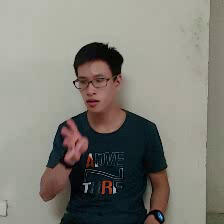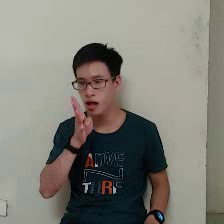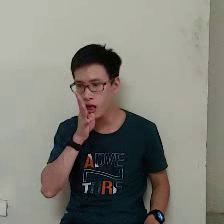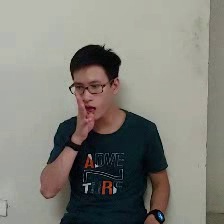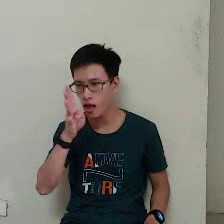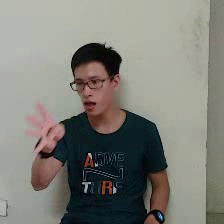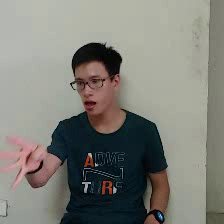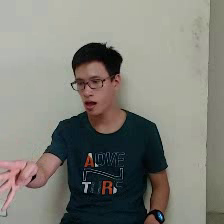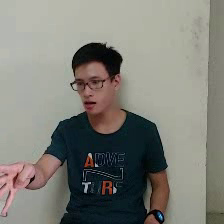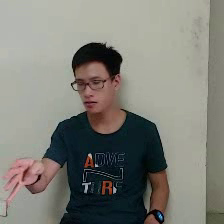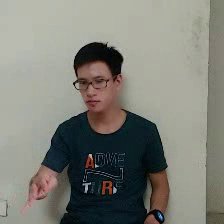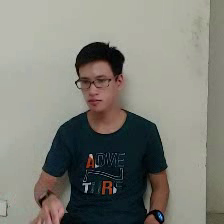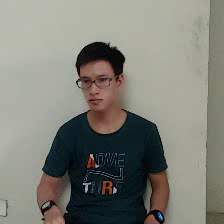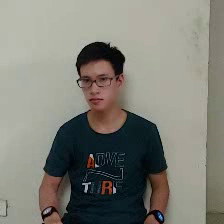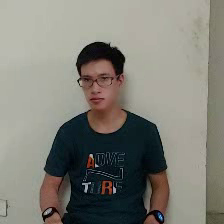Nôn ói